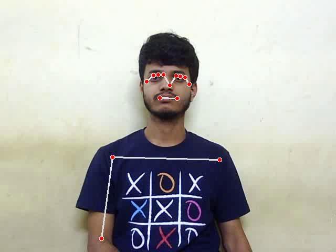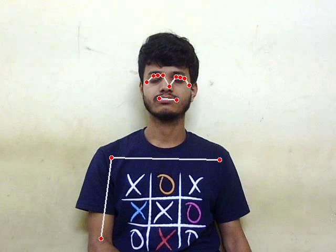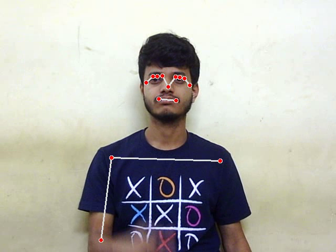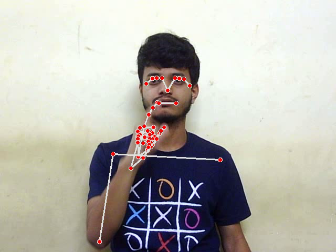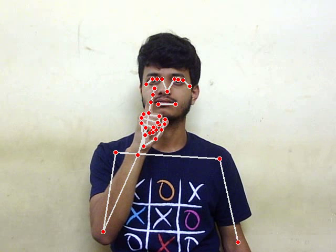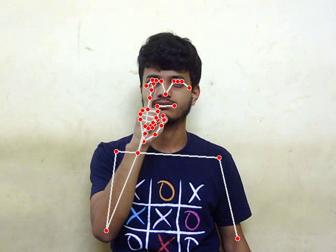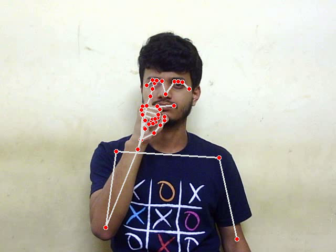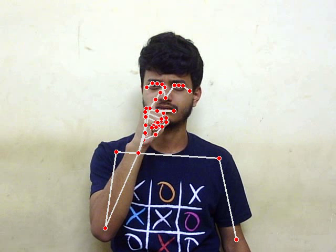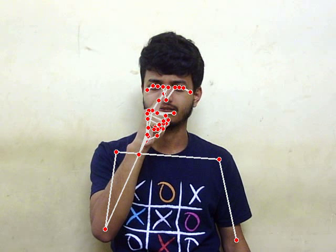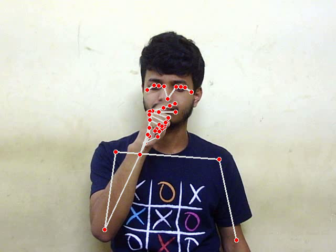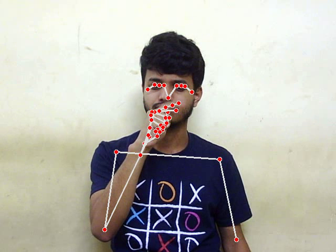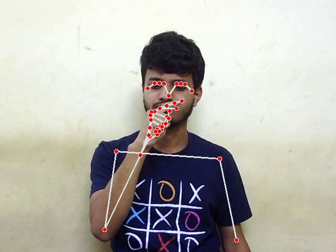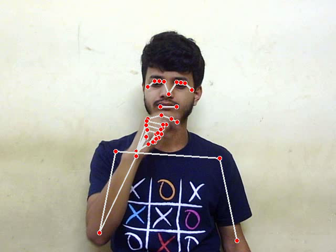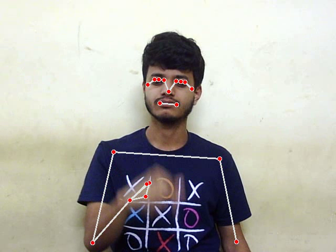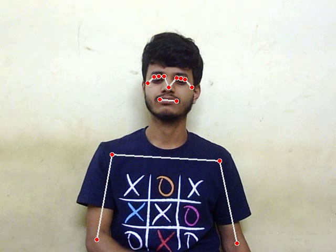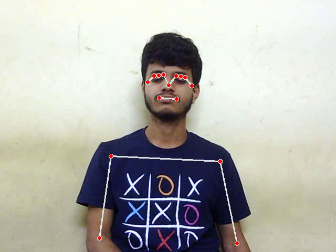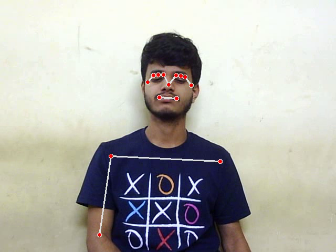who